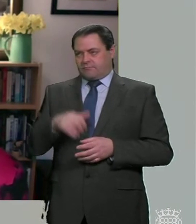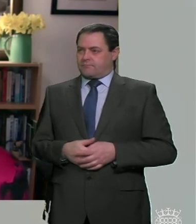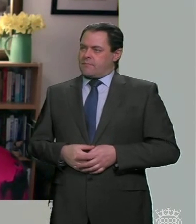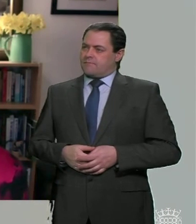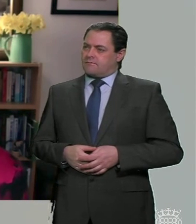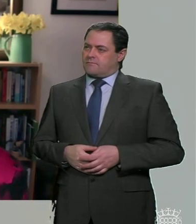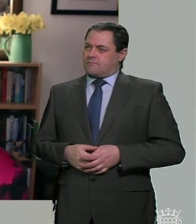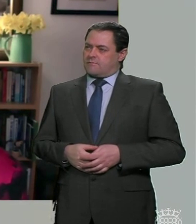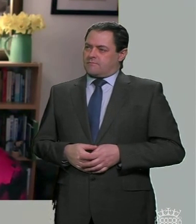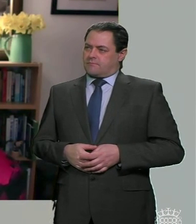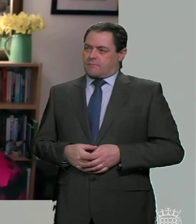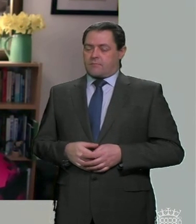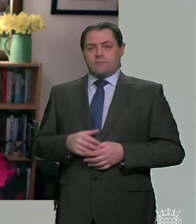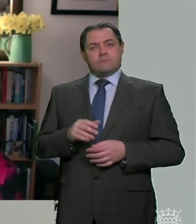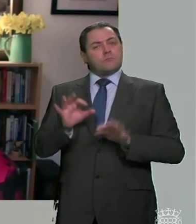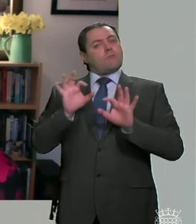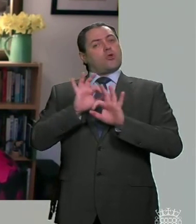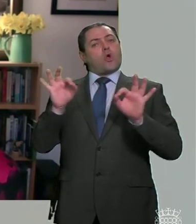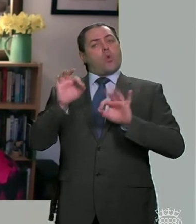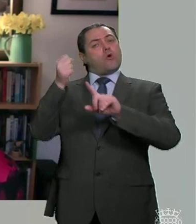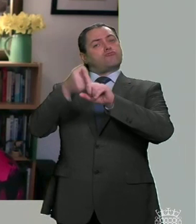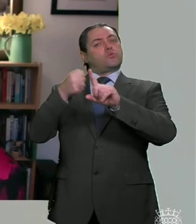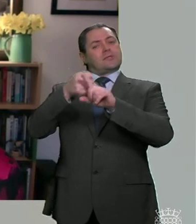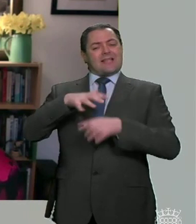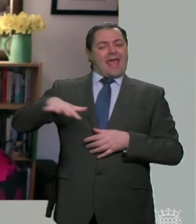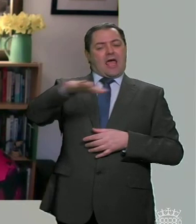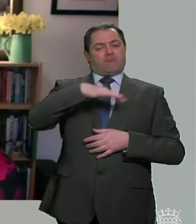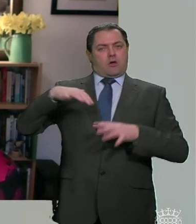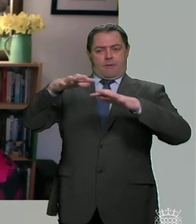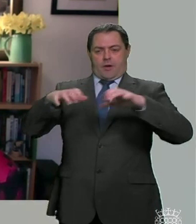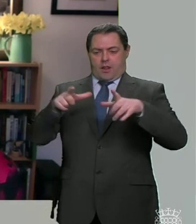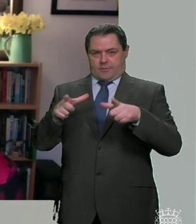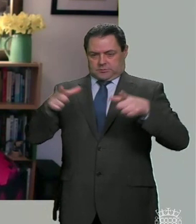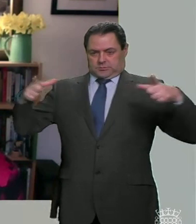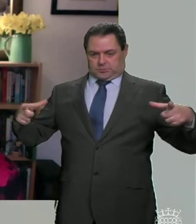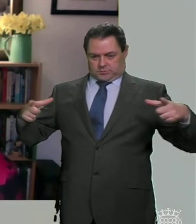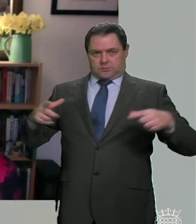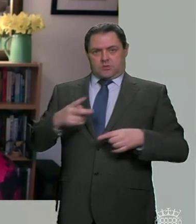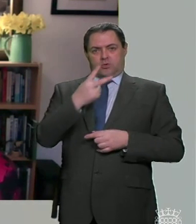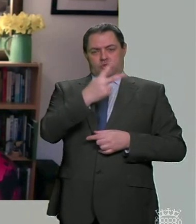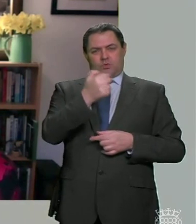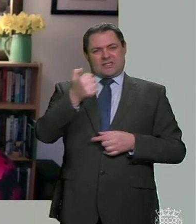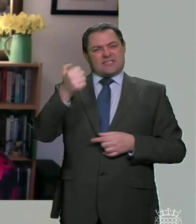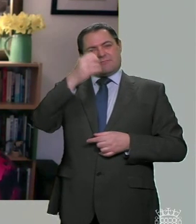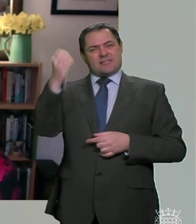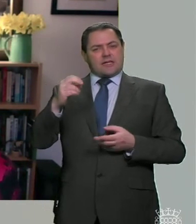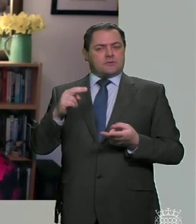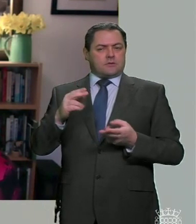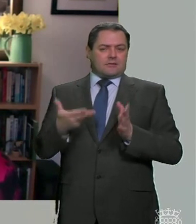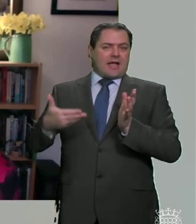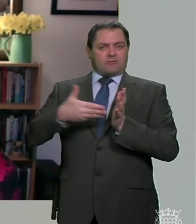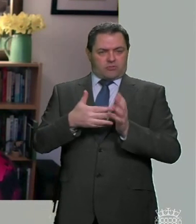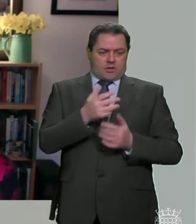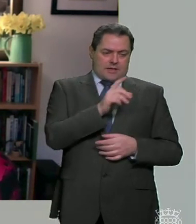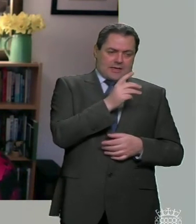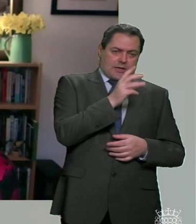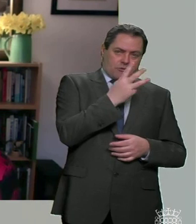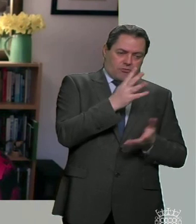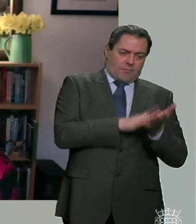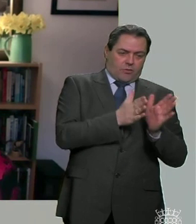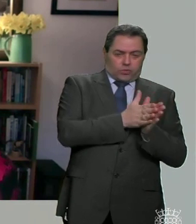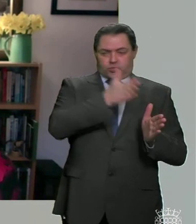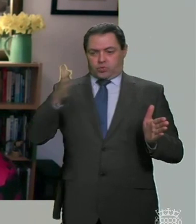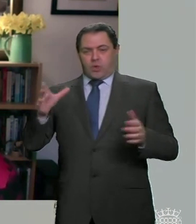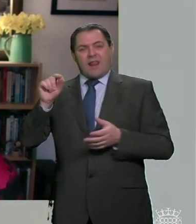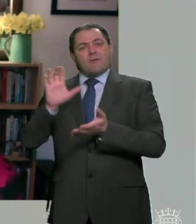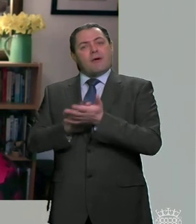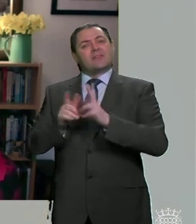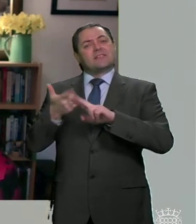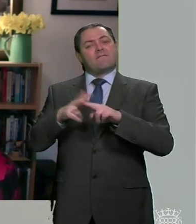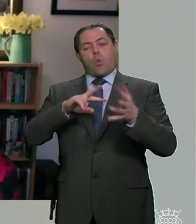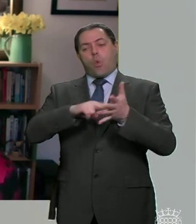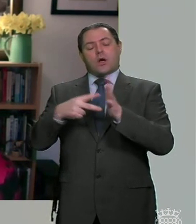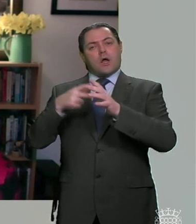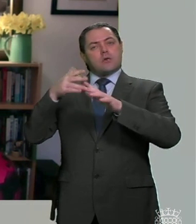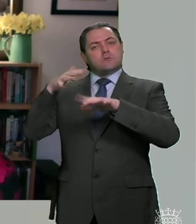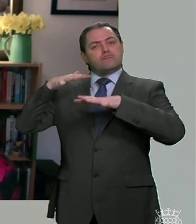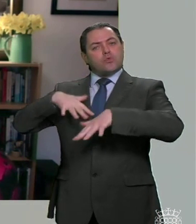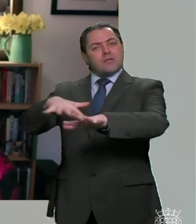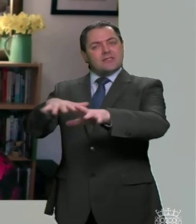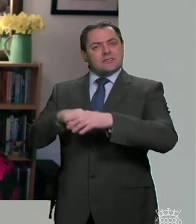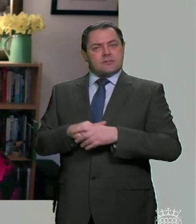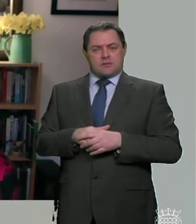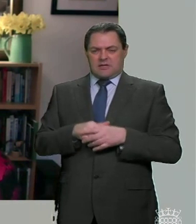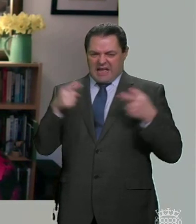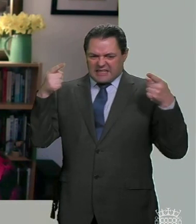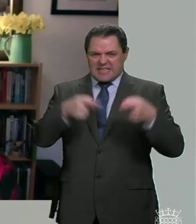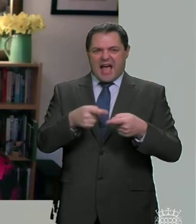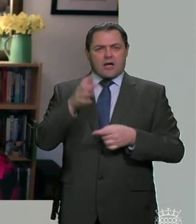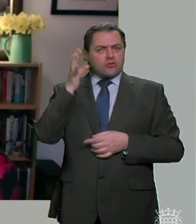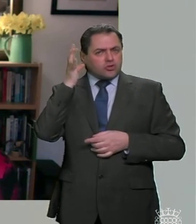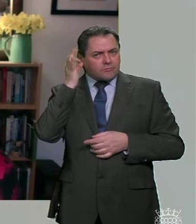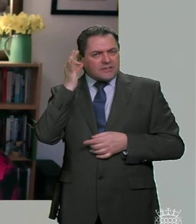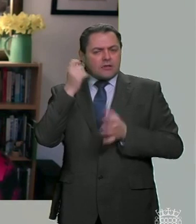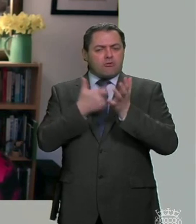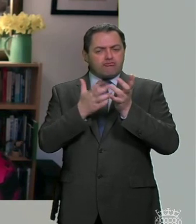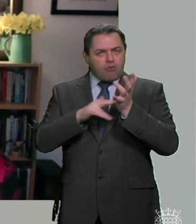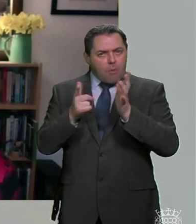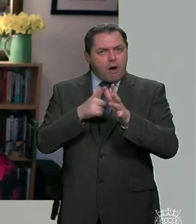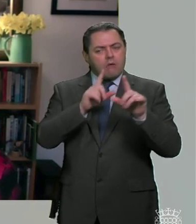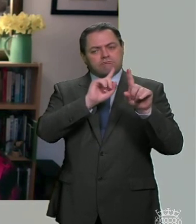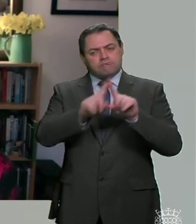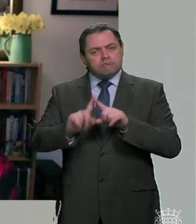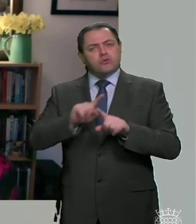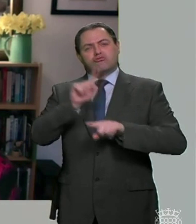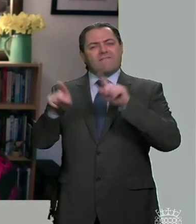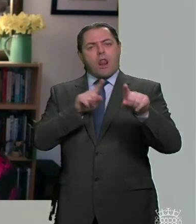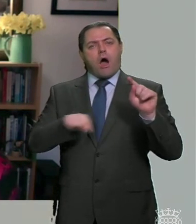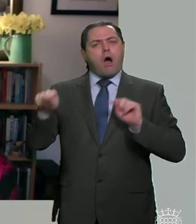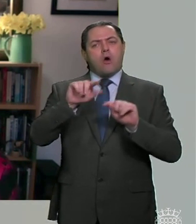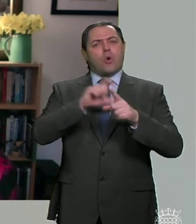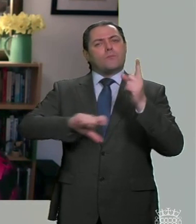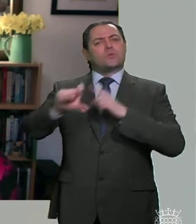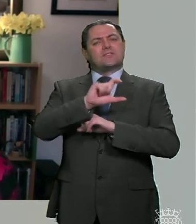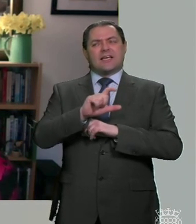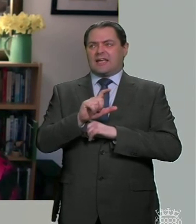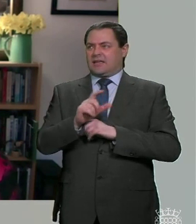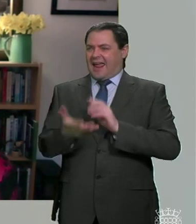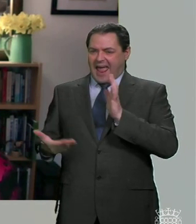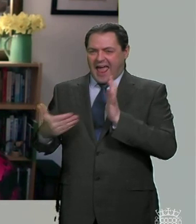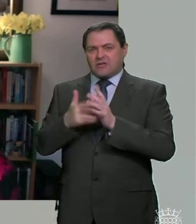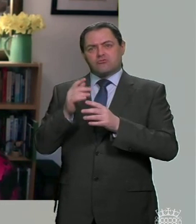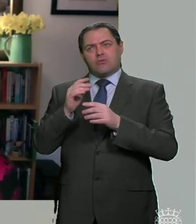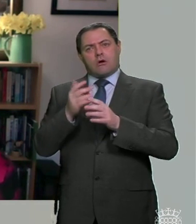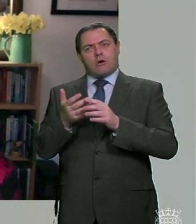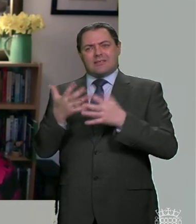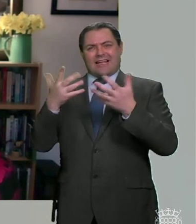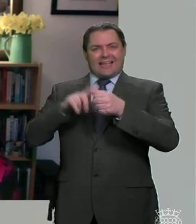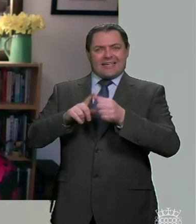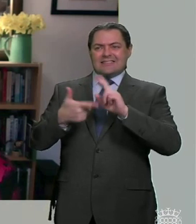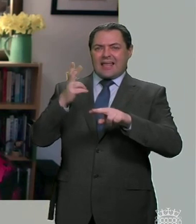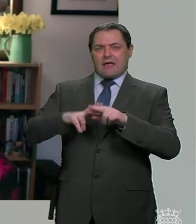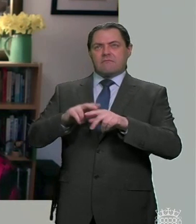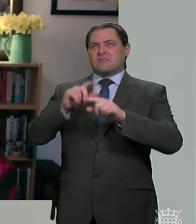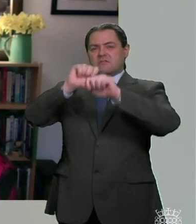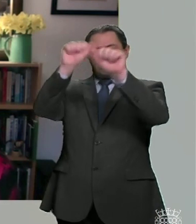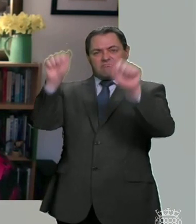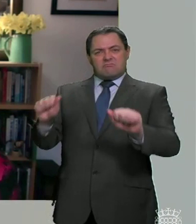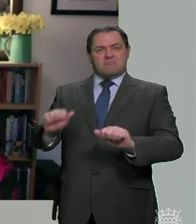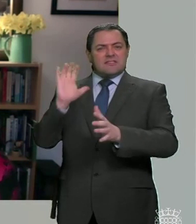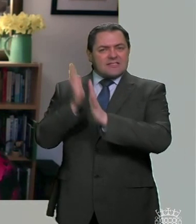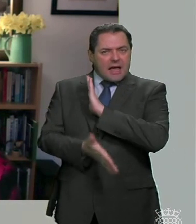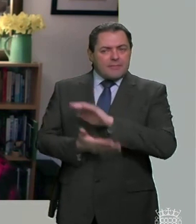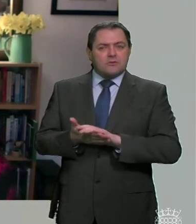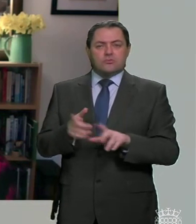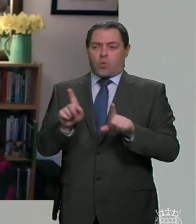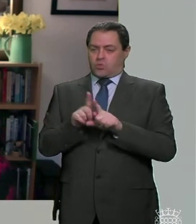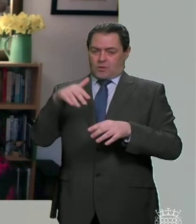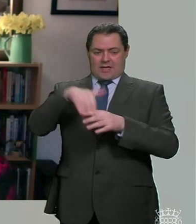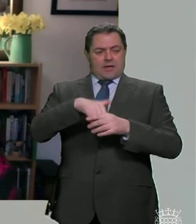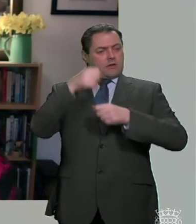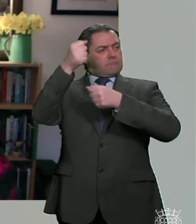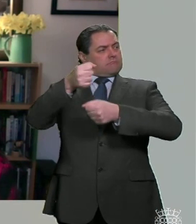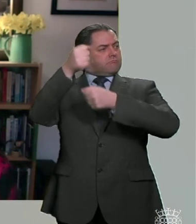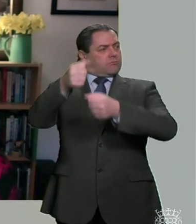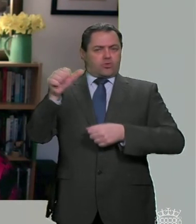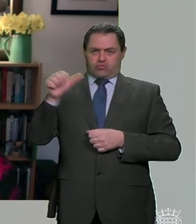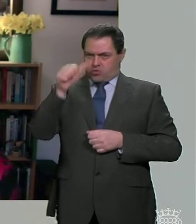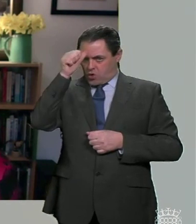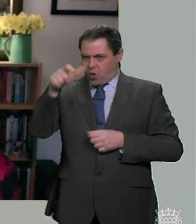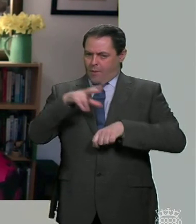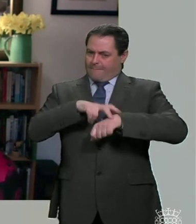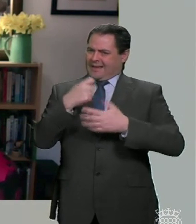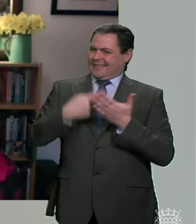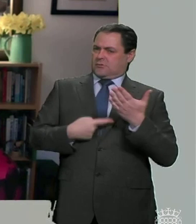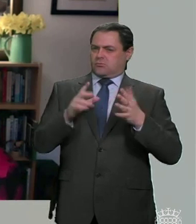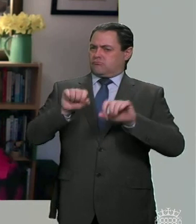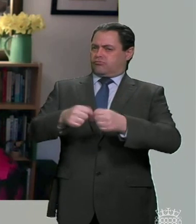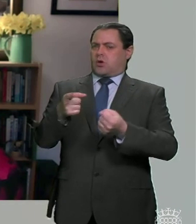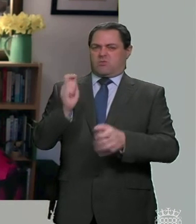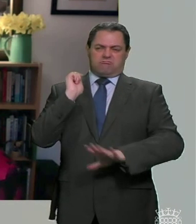The creation of a no-protest zone around Parliament, a 266% increase from a maximum of three months to 11 months’ imprisonment for protest organisers, a direct attack on the Gypsy, Roma and Traveller community, up to 10 years in prison for any offence committed by destroying or damaging a memorial, and criminalising people for taking part in protests where they ought to have known police conditions were in place.